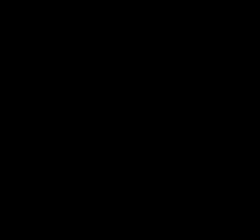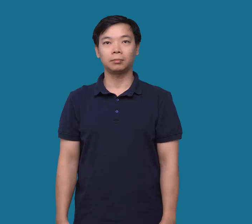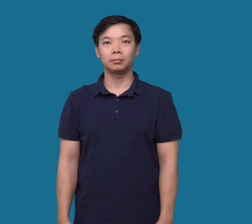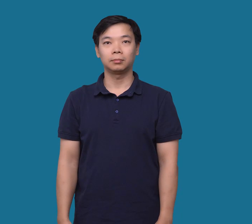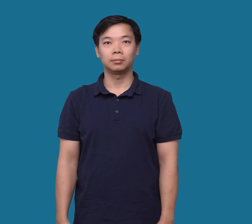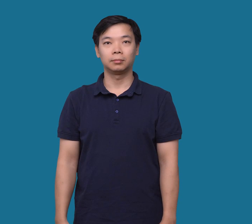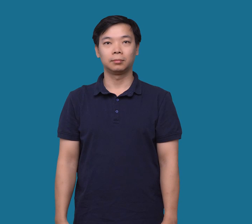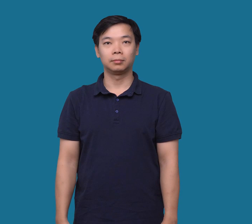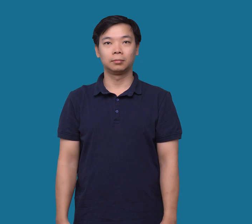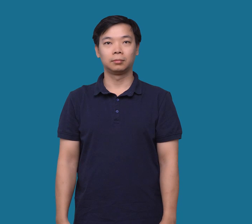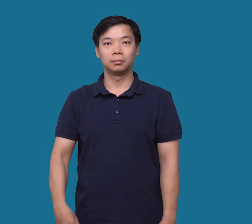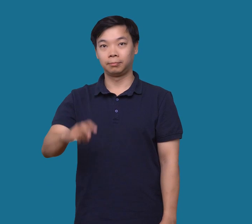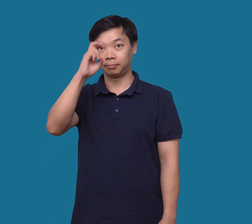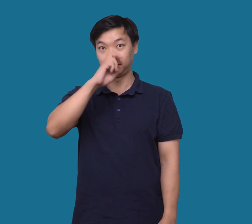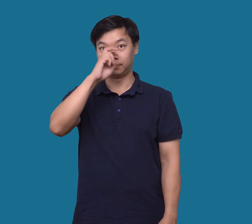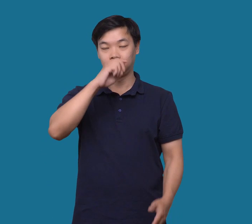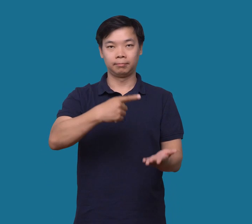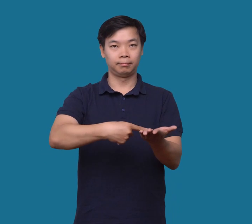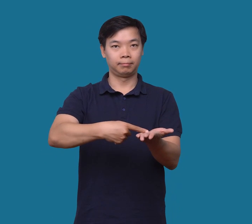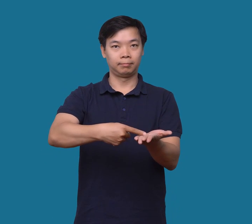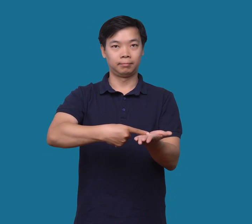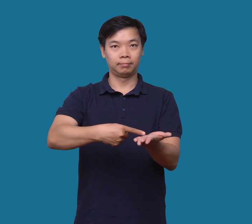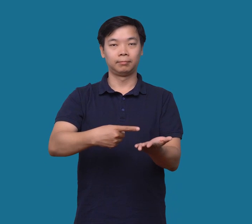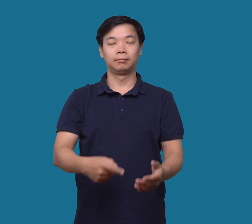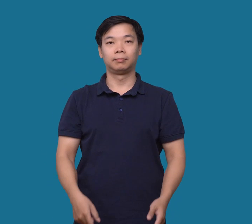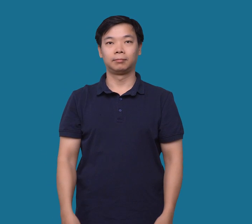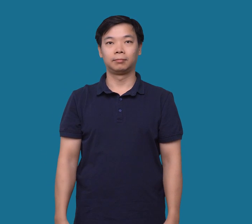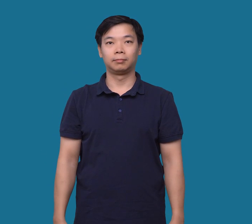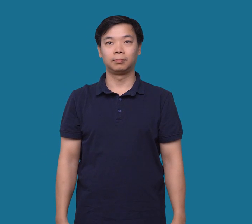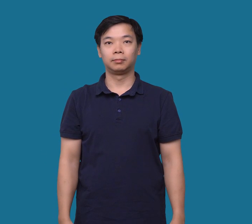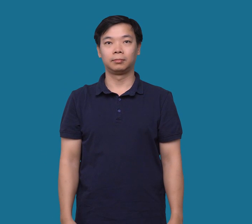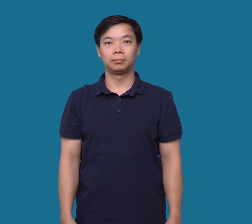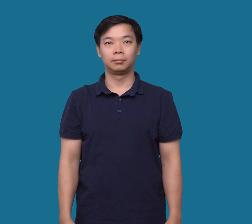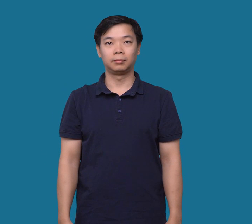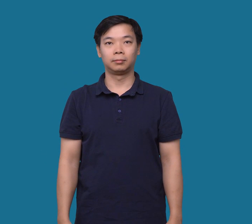tô màu